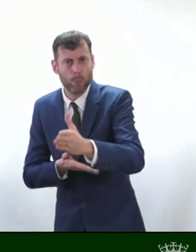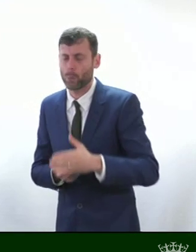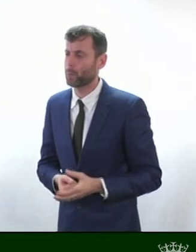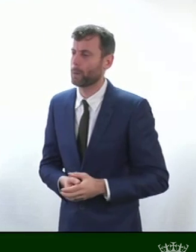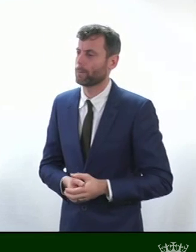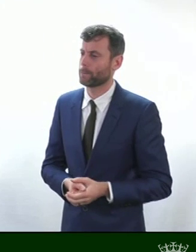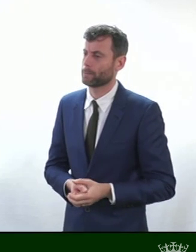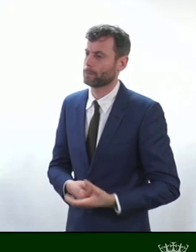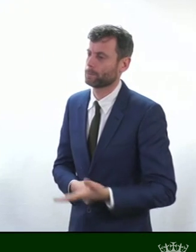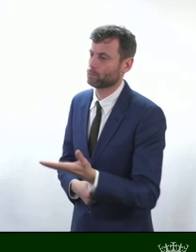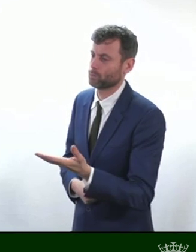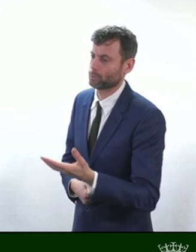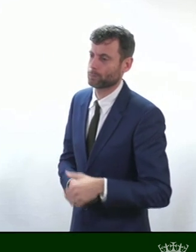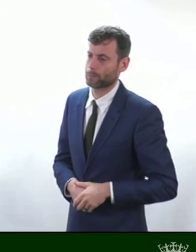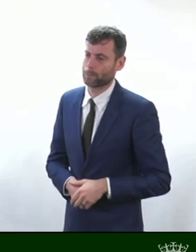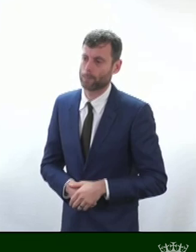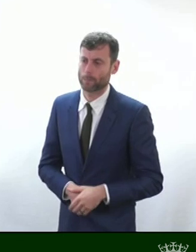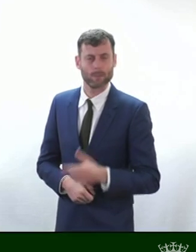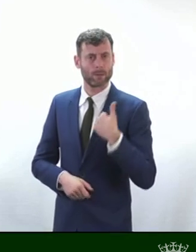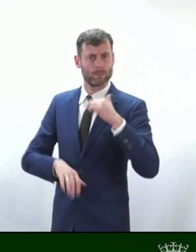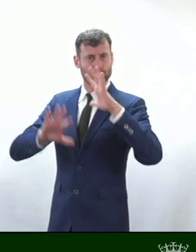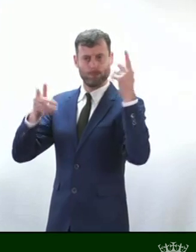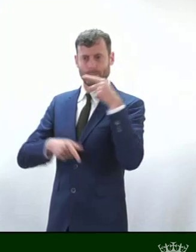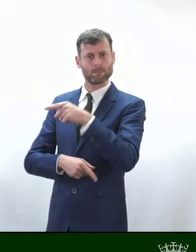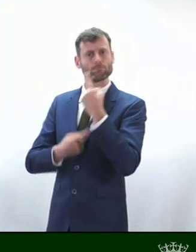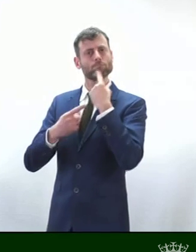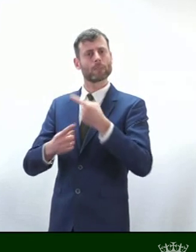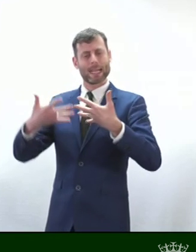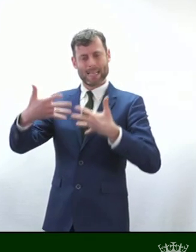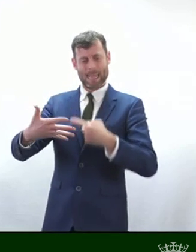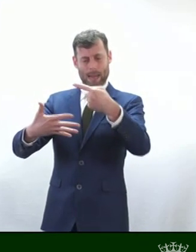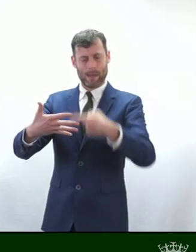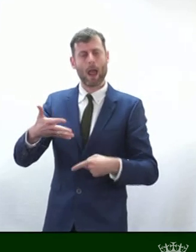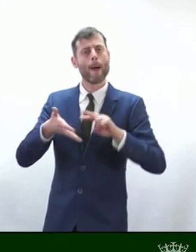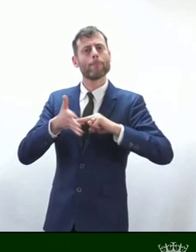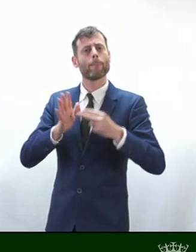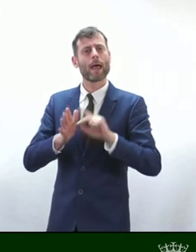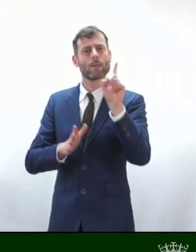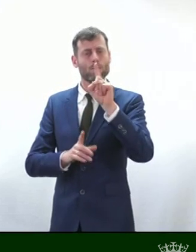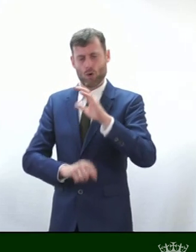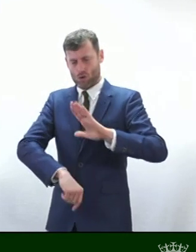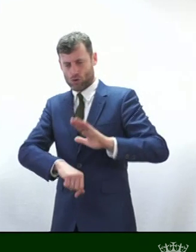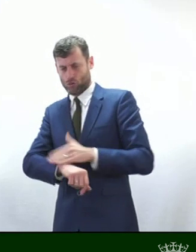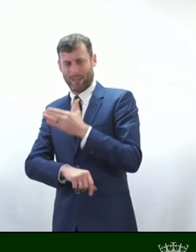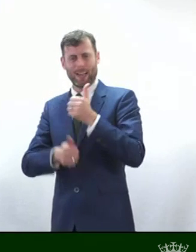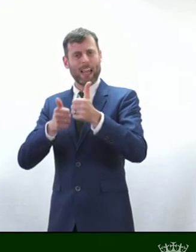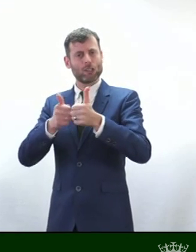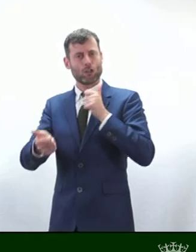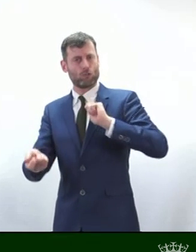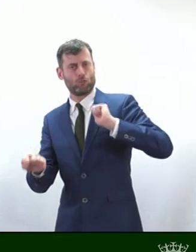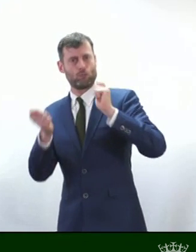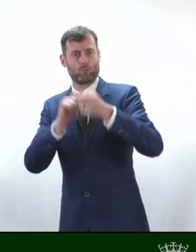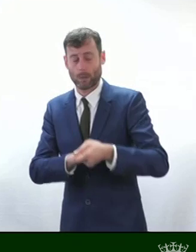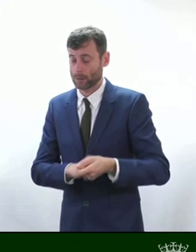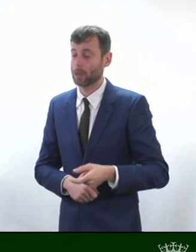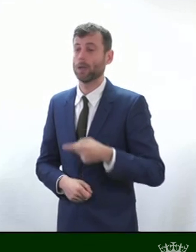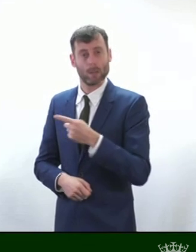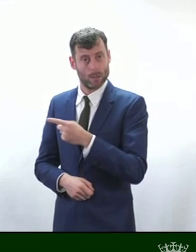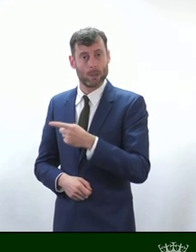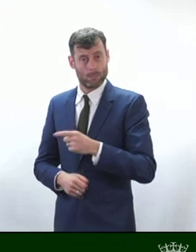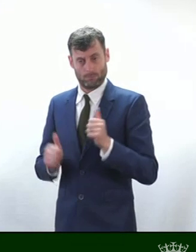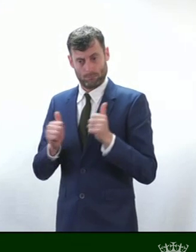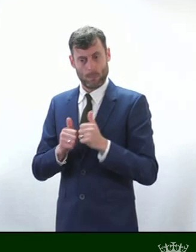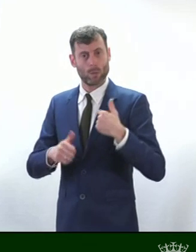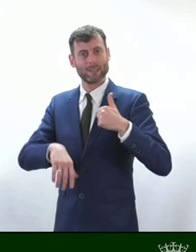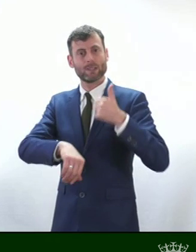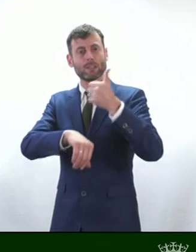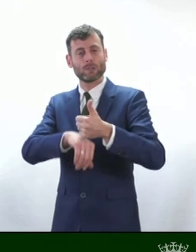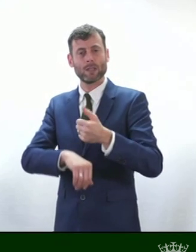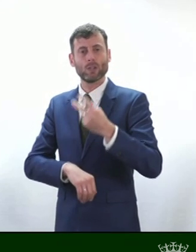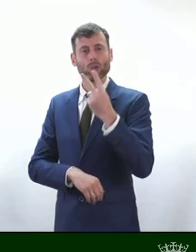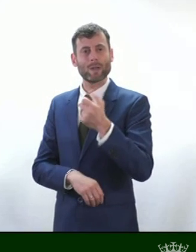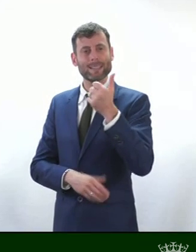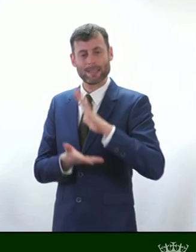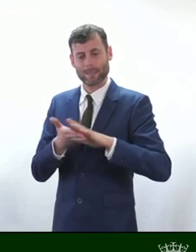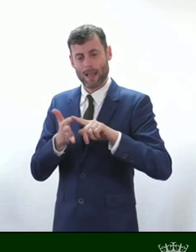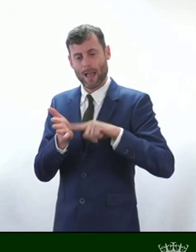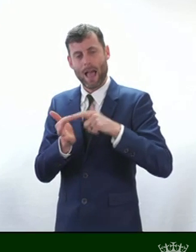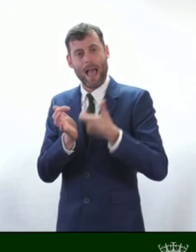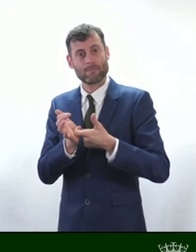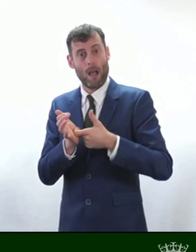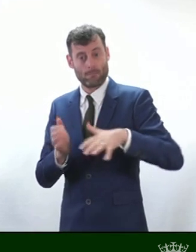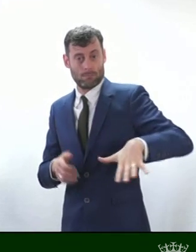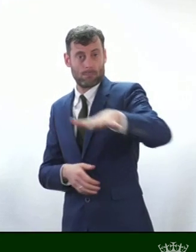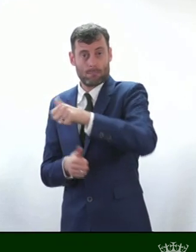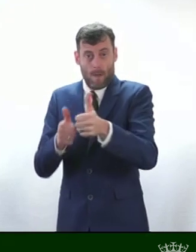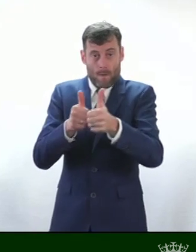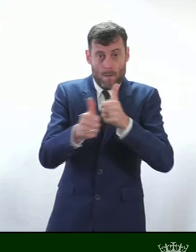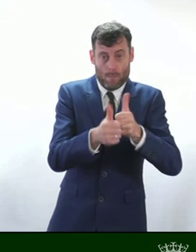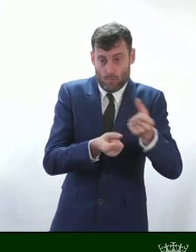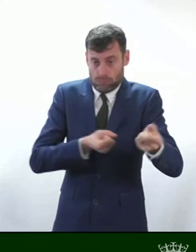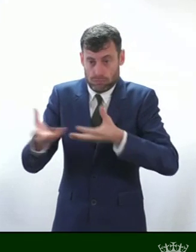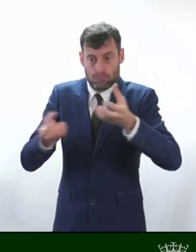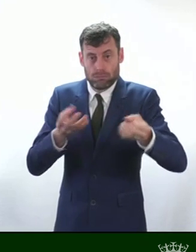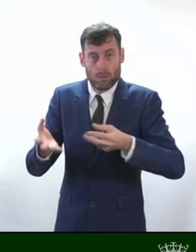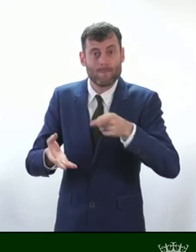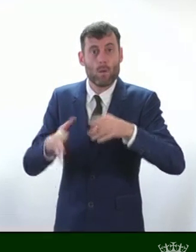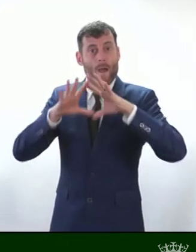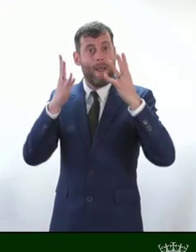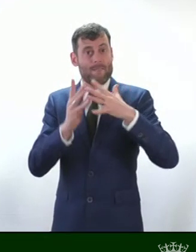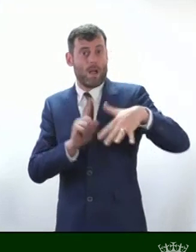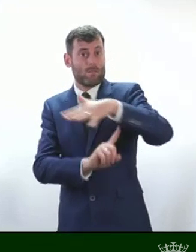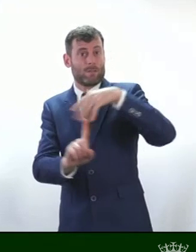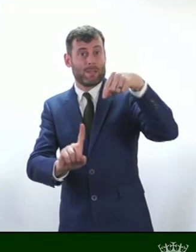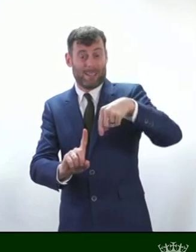Can I commend my right hon. Friend’s bold 10-point plan for a clean, green industrial revolution and ask for his support to help me deliver a 26-hectare renewable energy manufacturing hub at Oldside in the port of Workington, continuing to deliver on our promises of 12 months ago when I turned Workington blue?